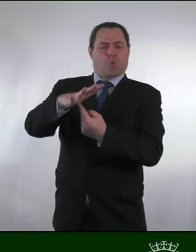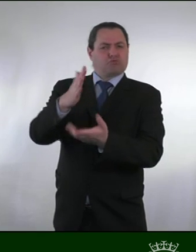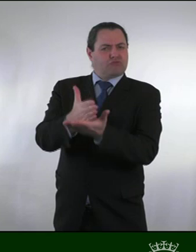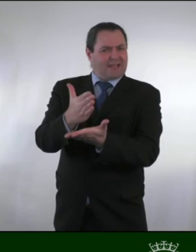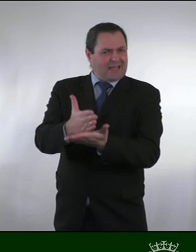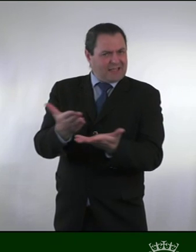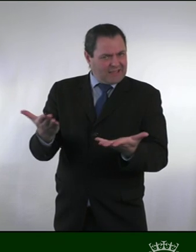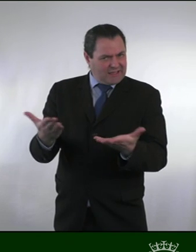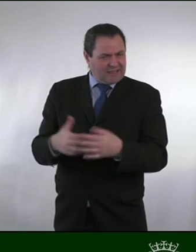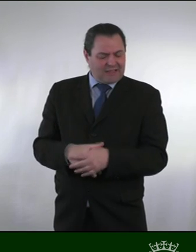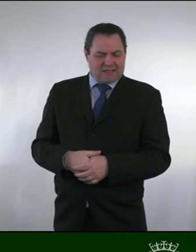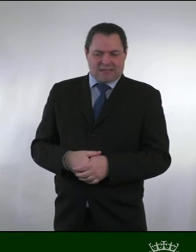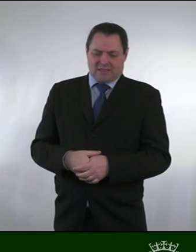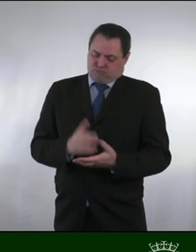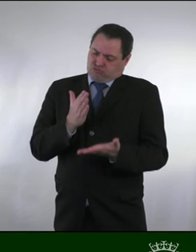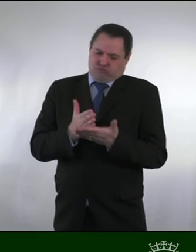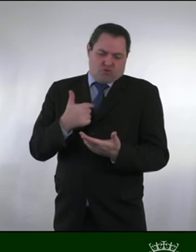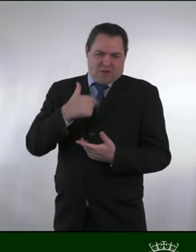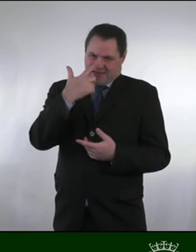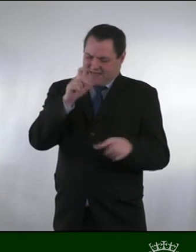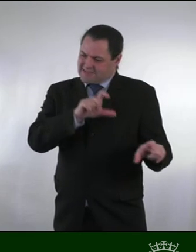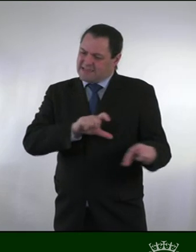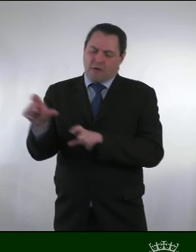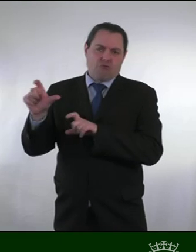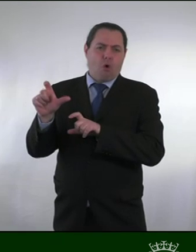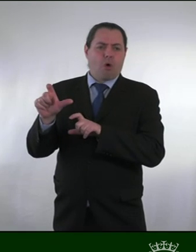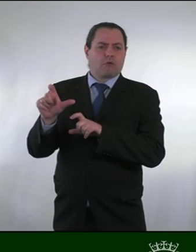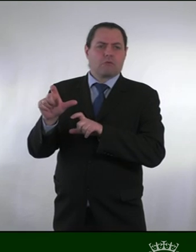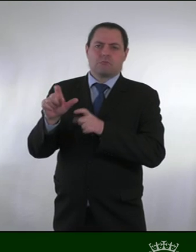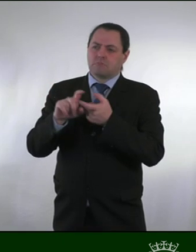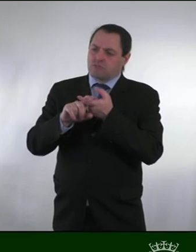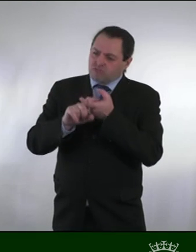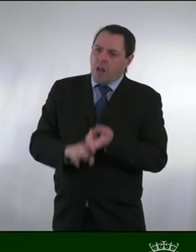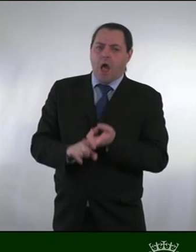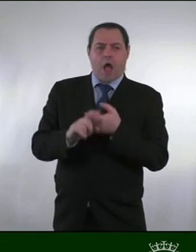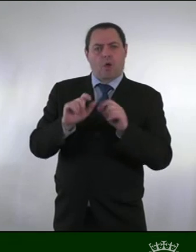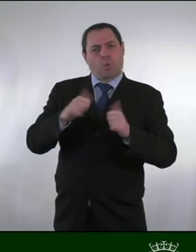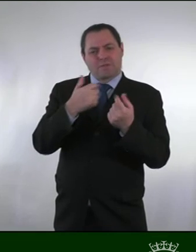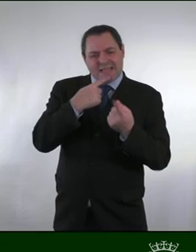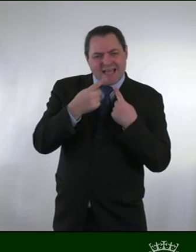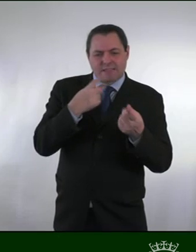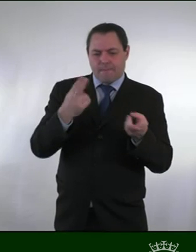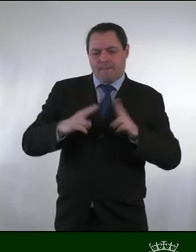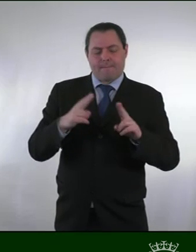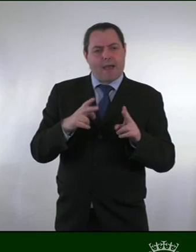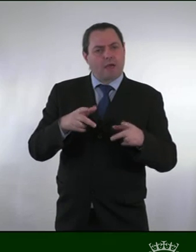I have no doubt that we will be able to continue to do that by relying on excellent data.